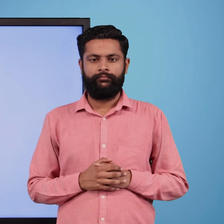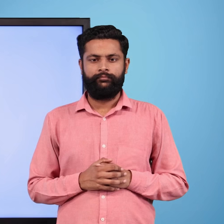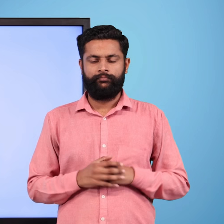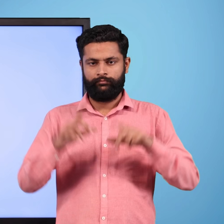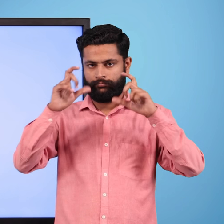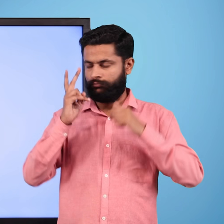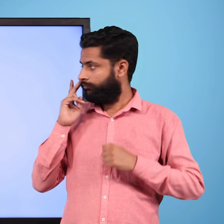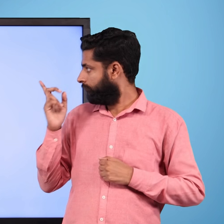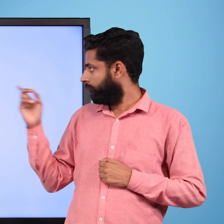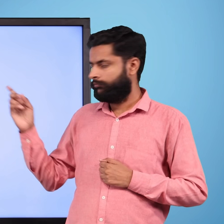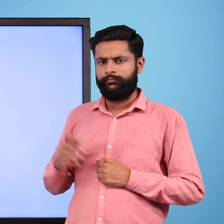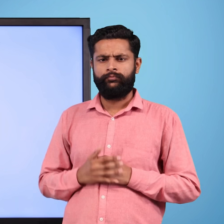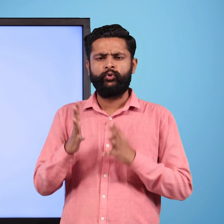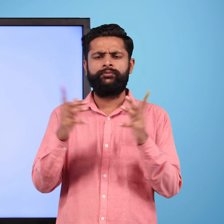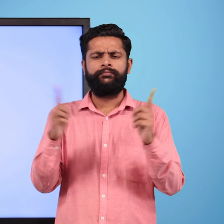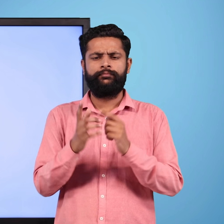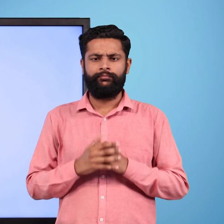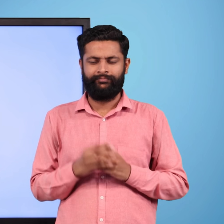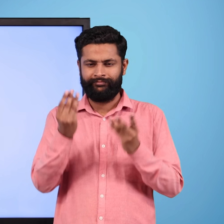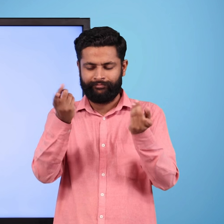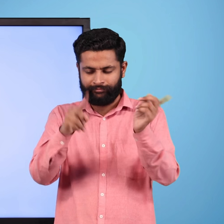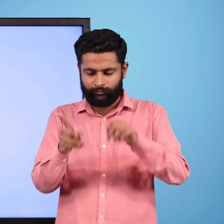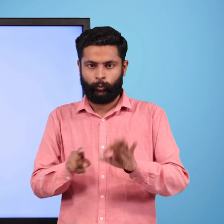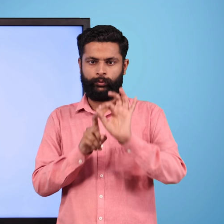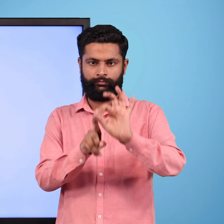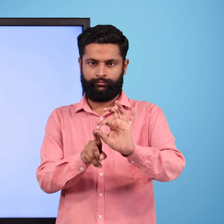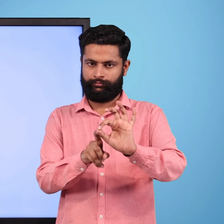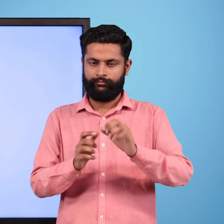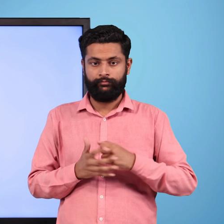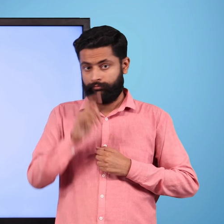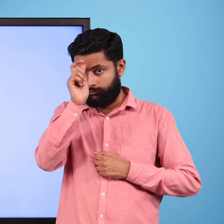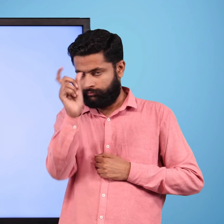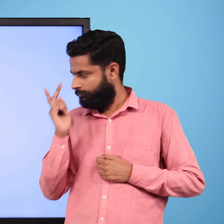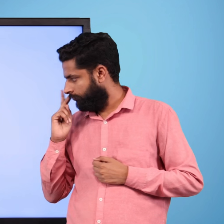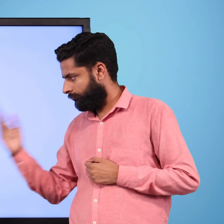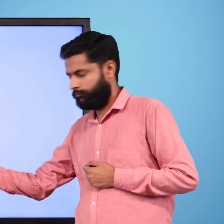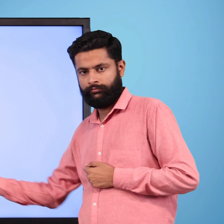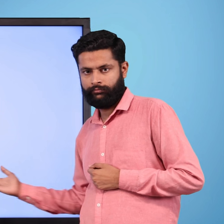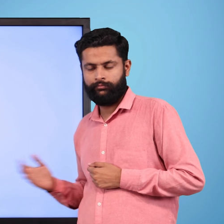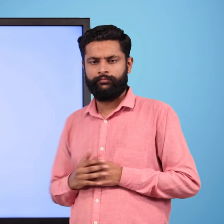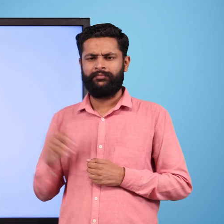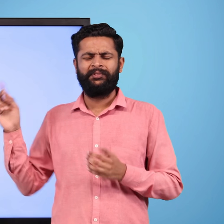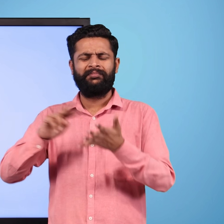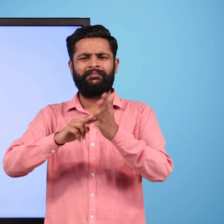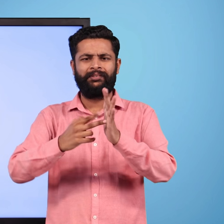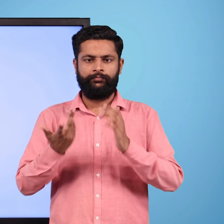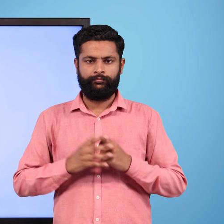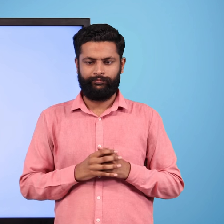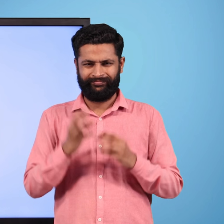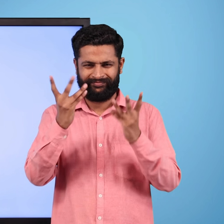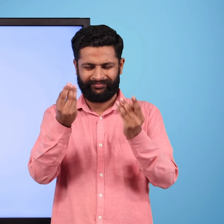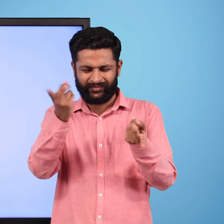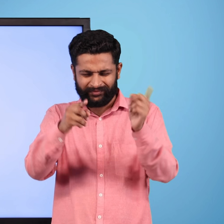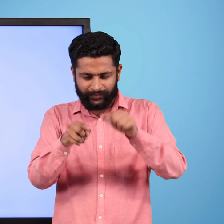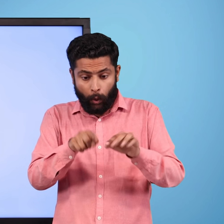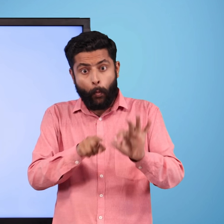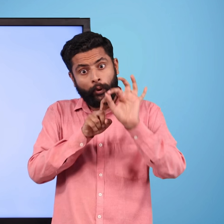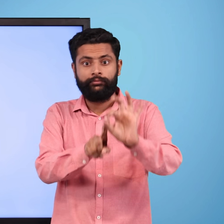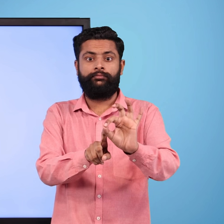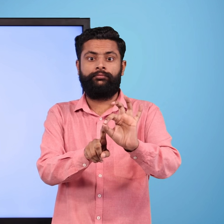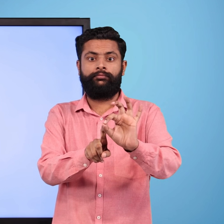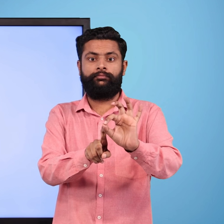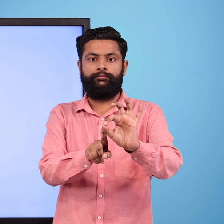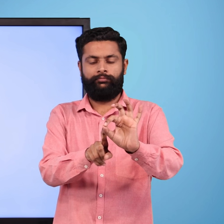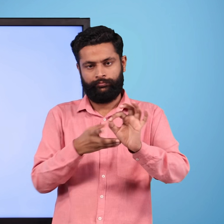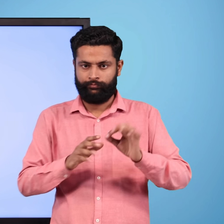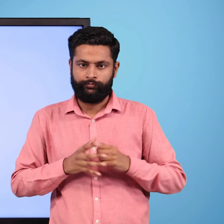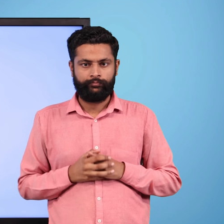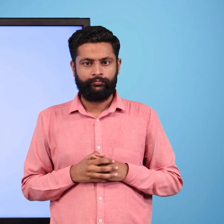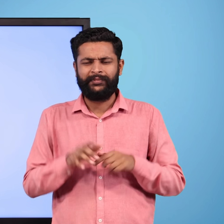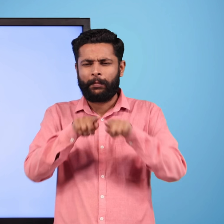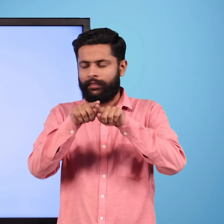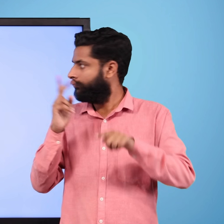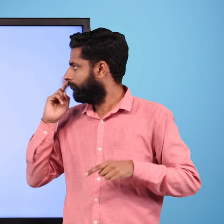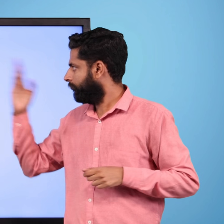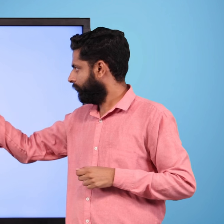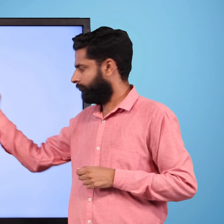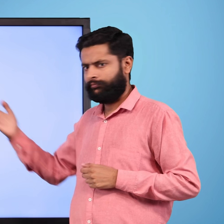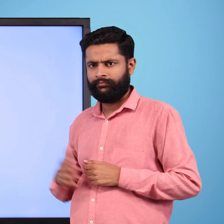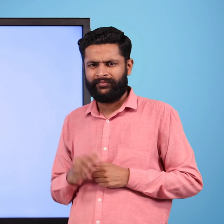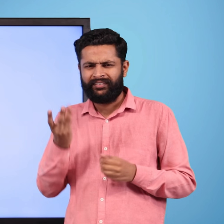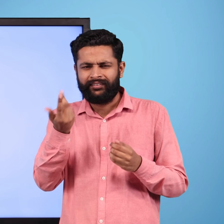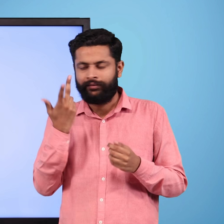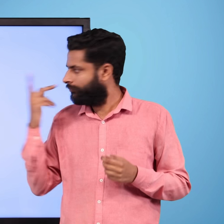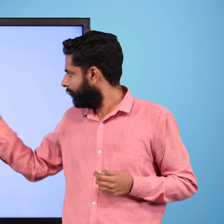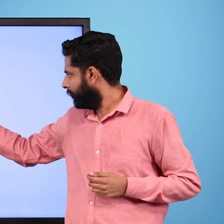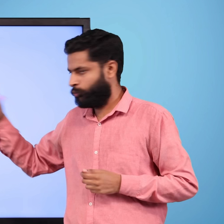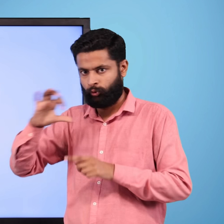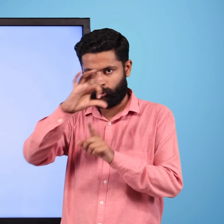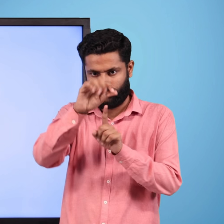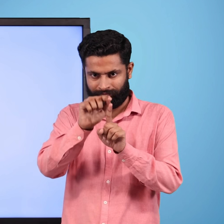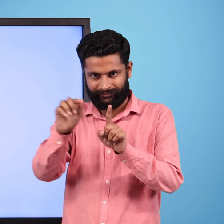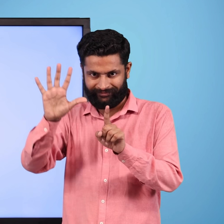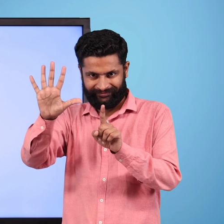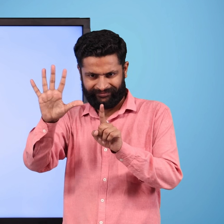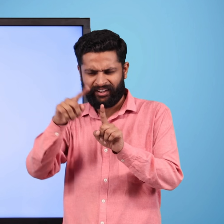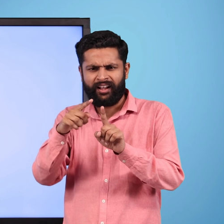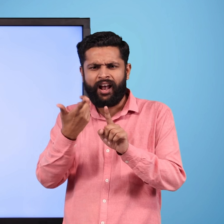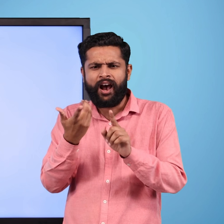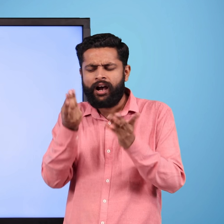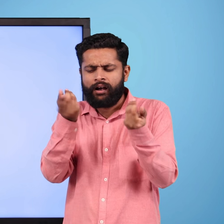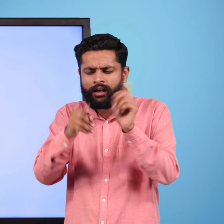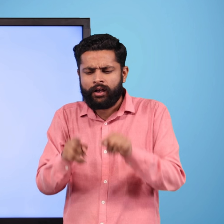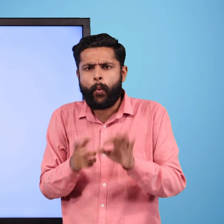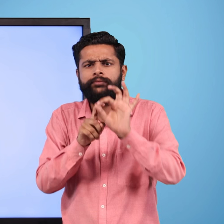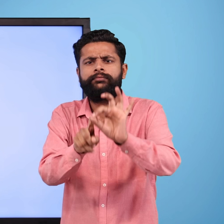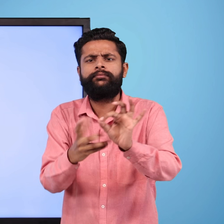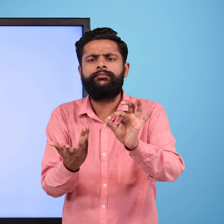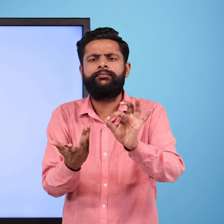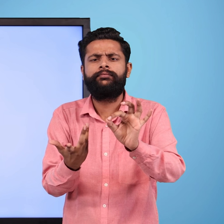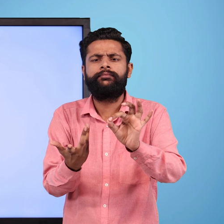Problem This sign means problem in maths. In maths, it basically refers to a question. For example, `solve 9-5’ is a problem.